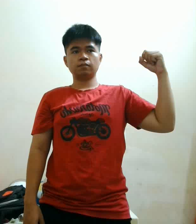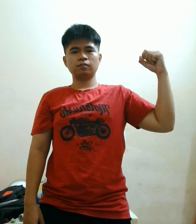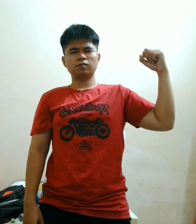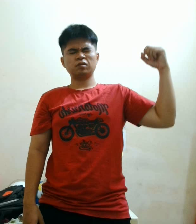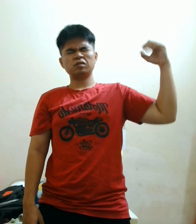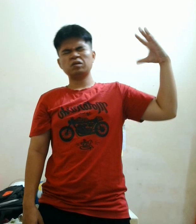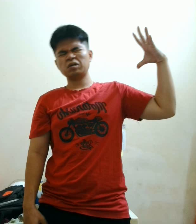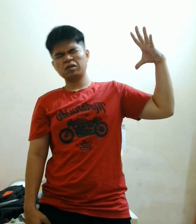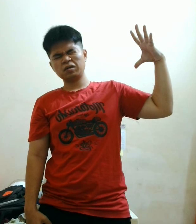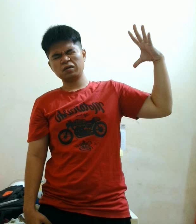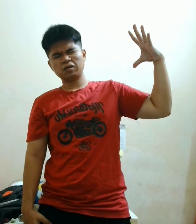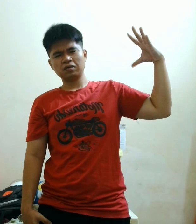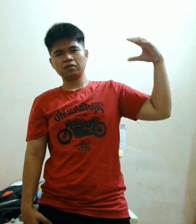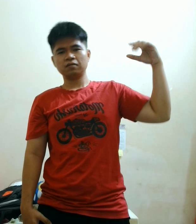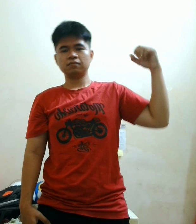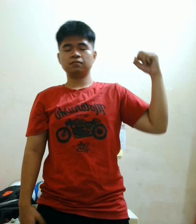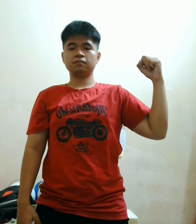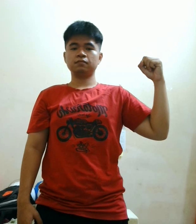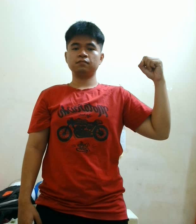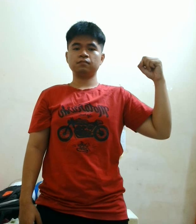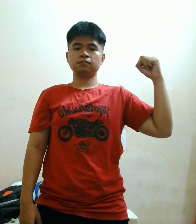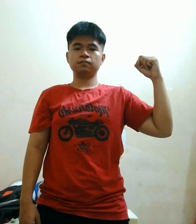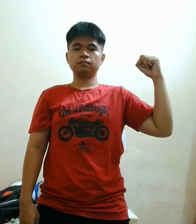troi nang